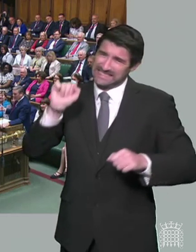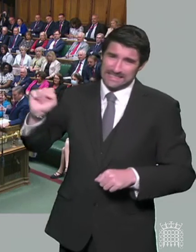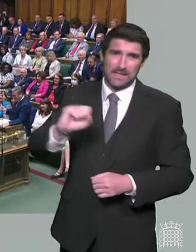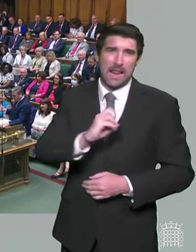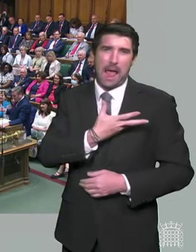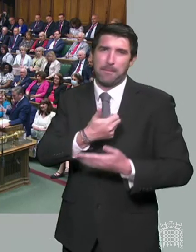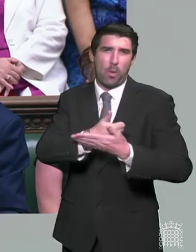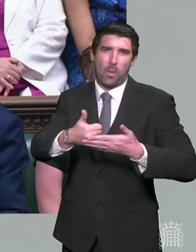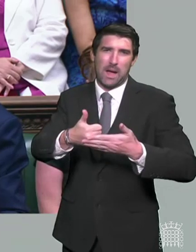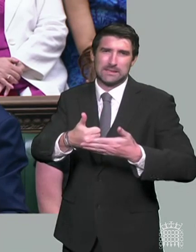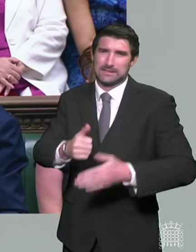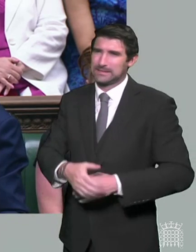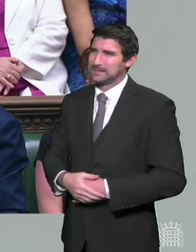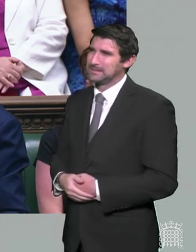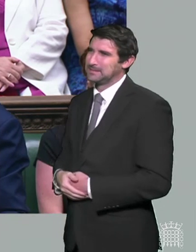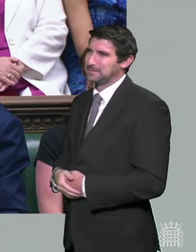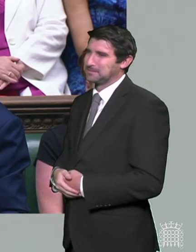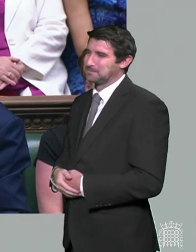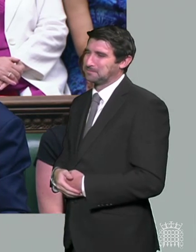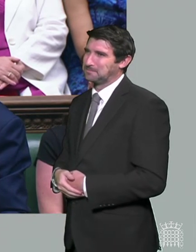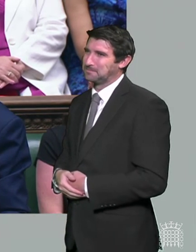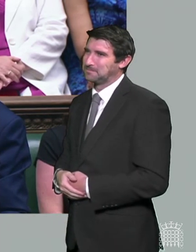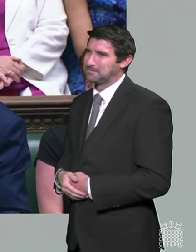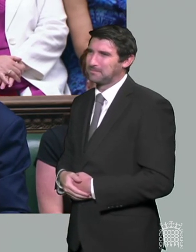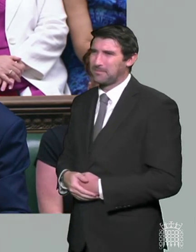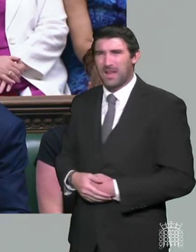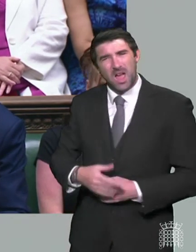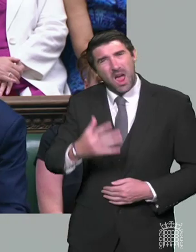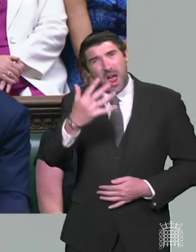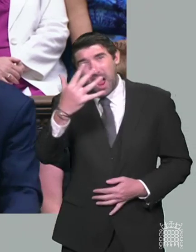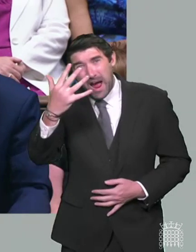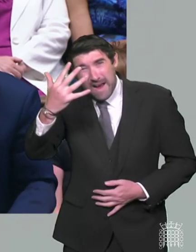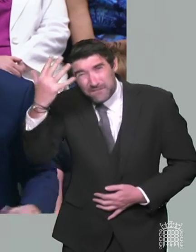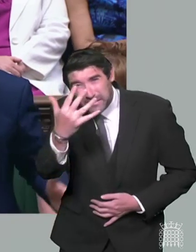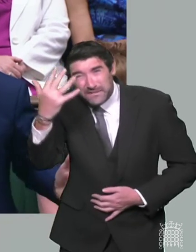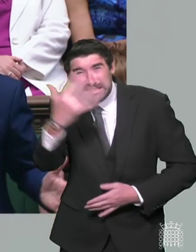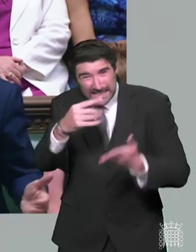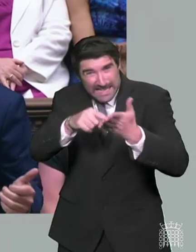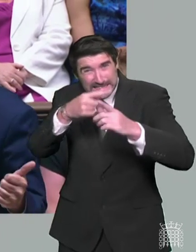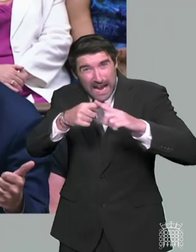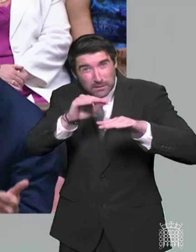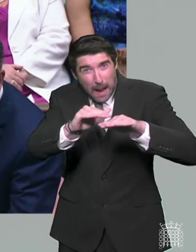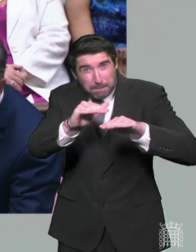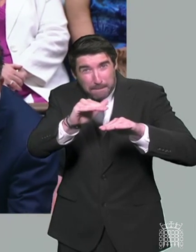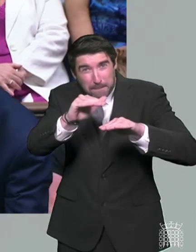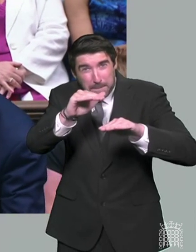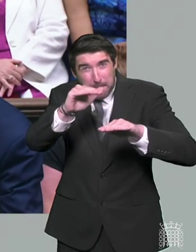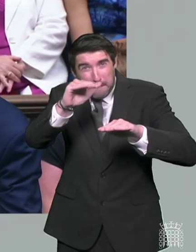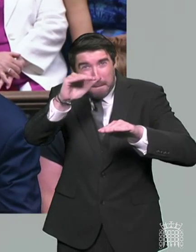Fifteen tax rises, and we are saddled with the highest tax burden since rationing.